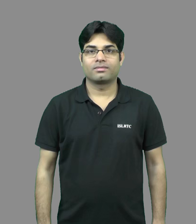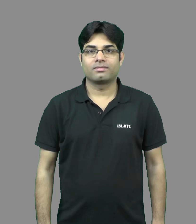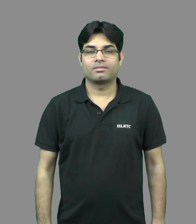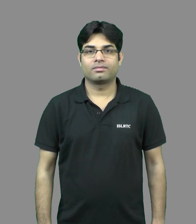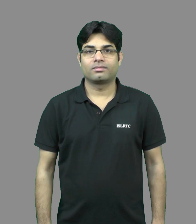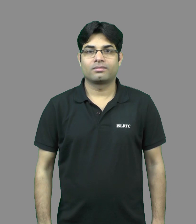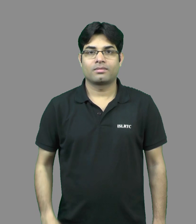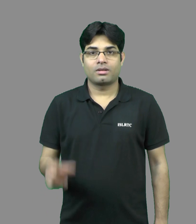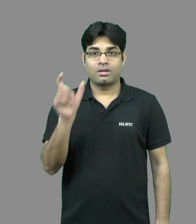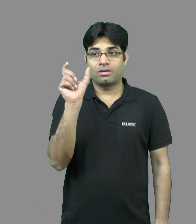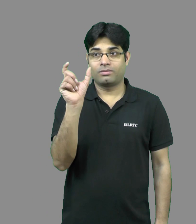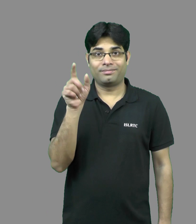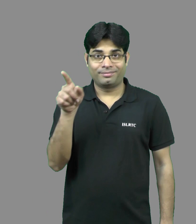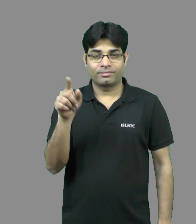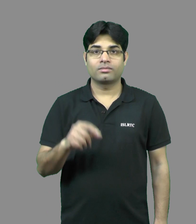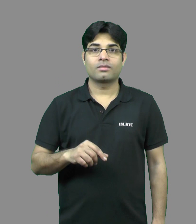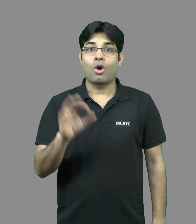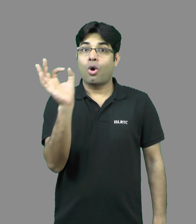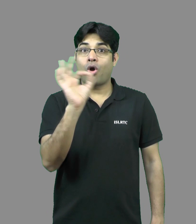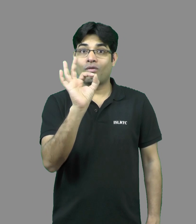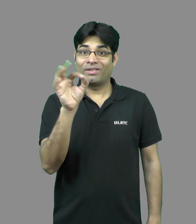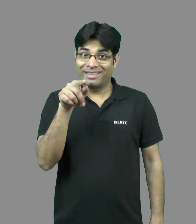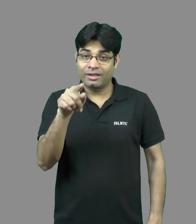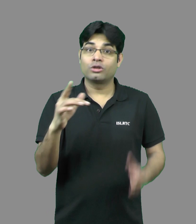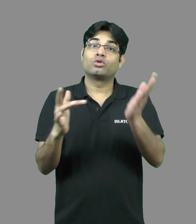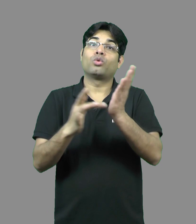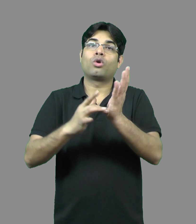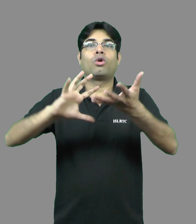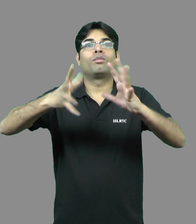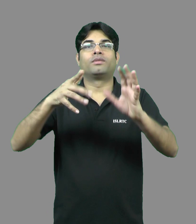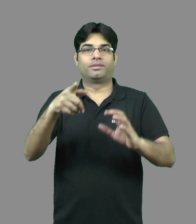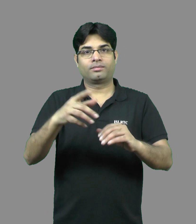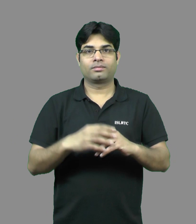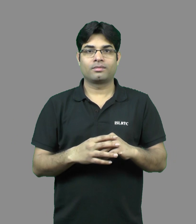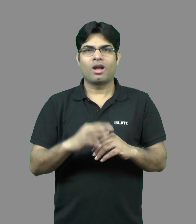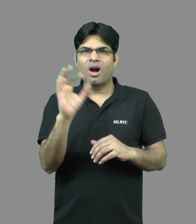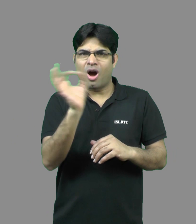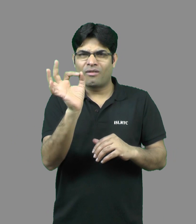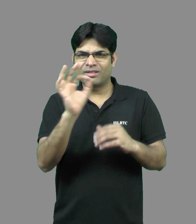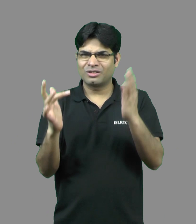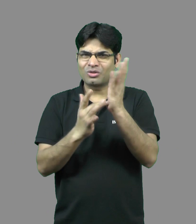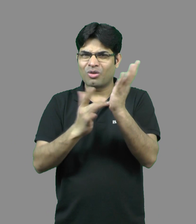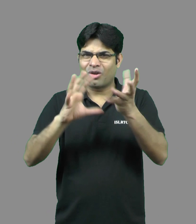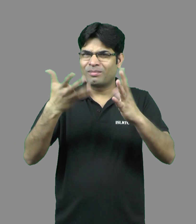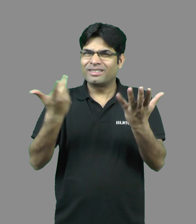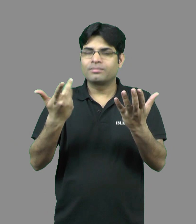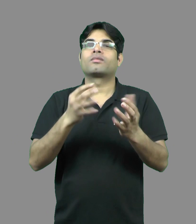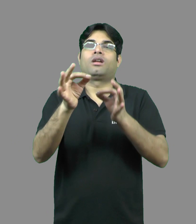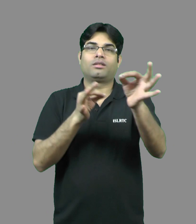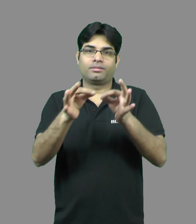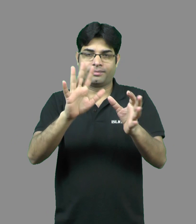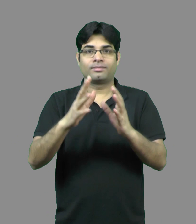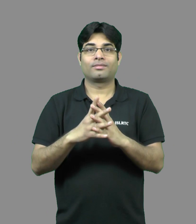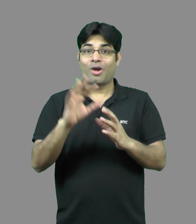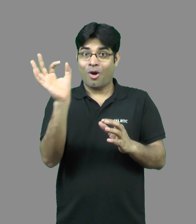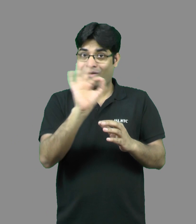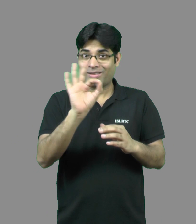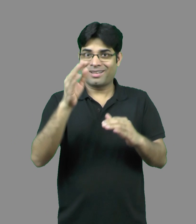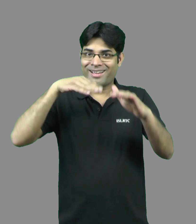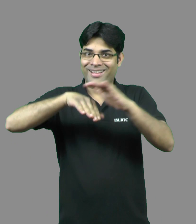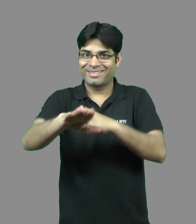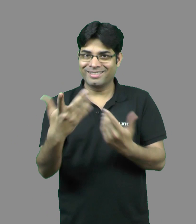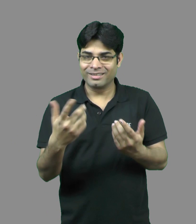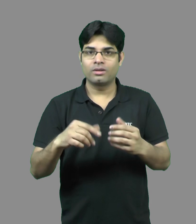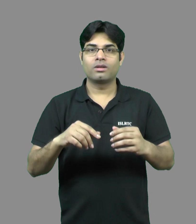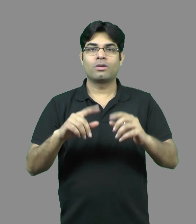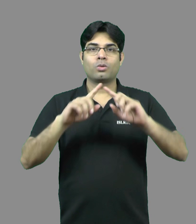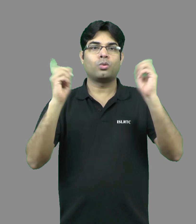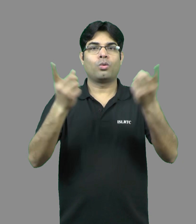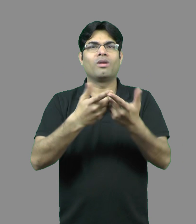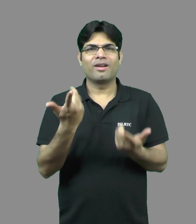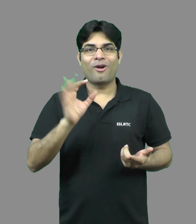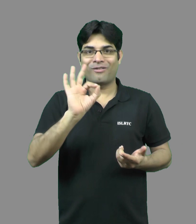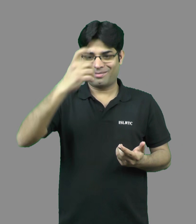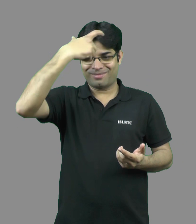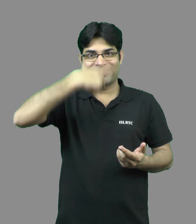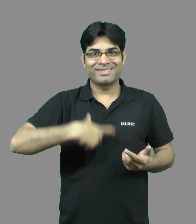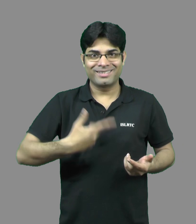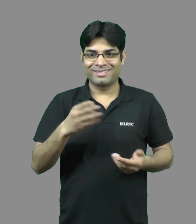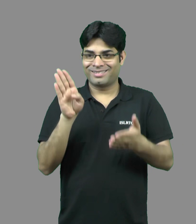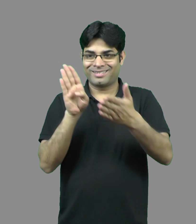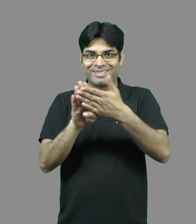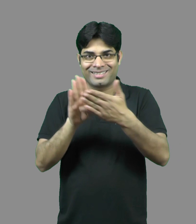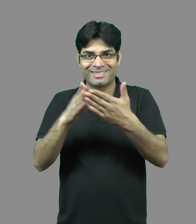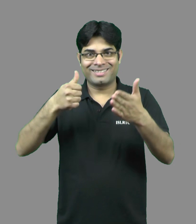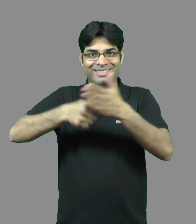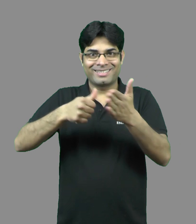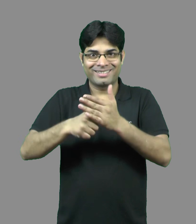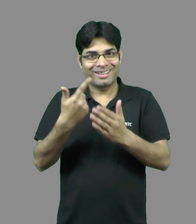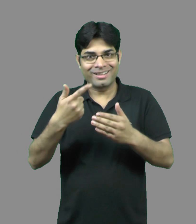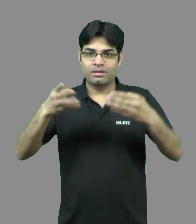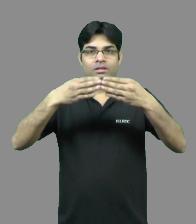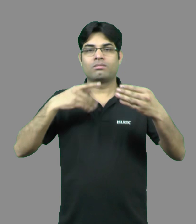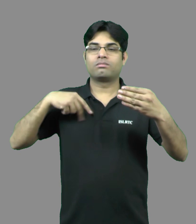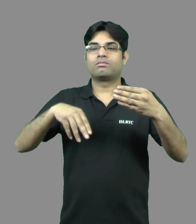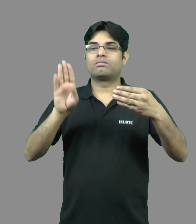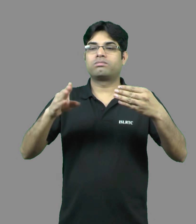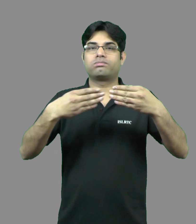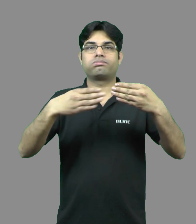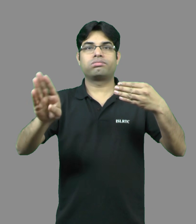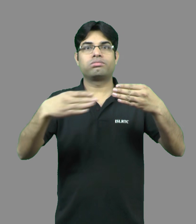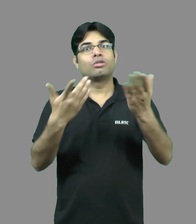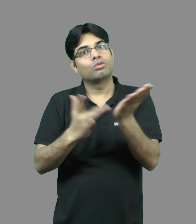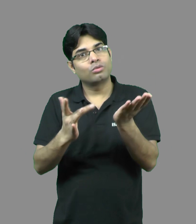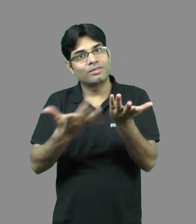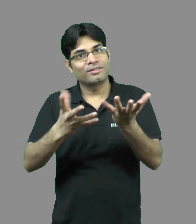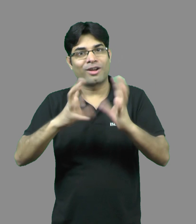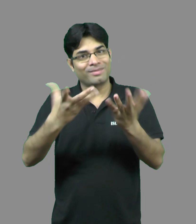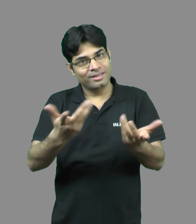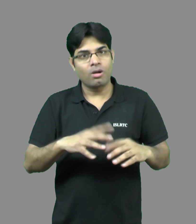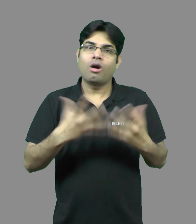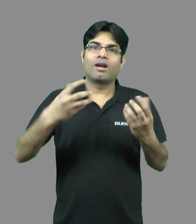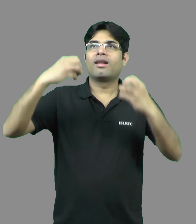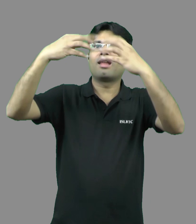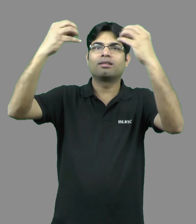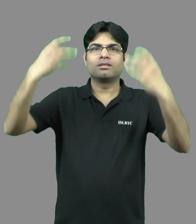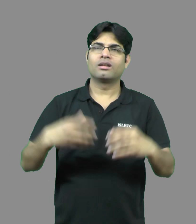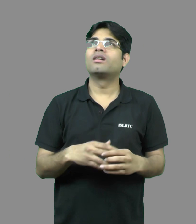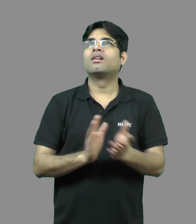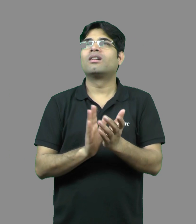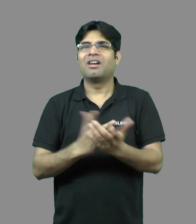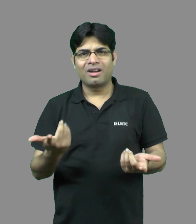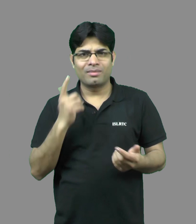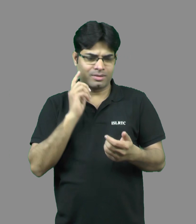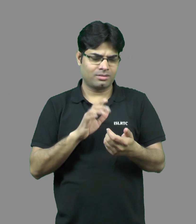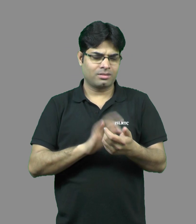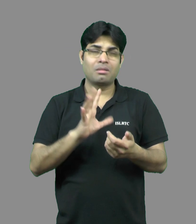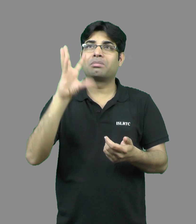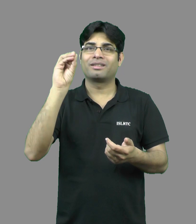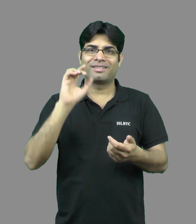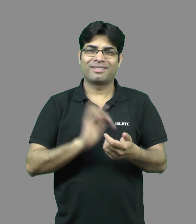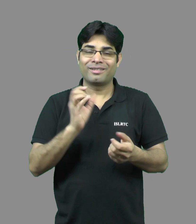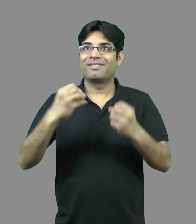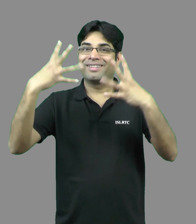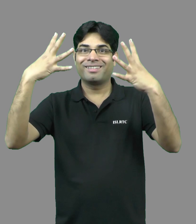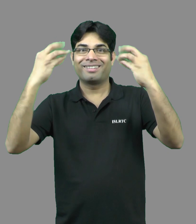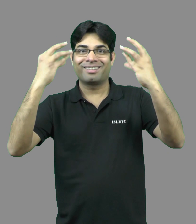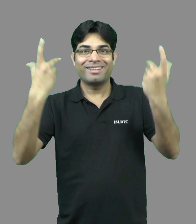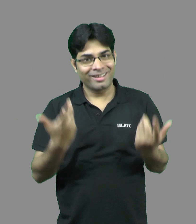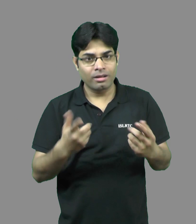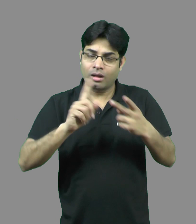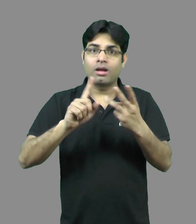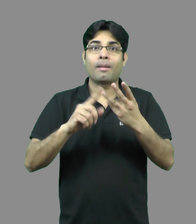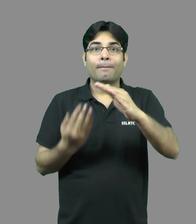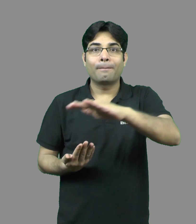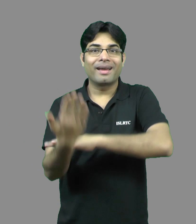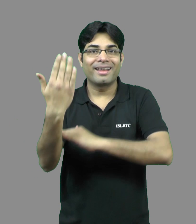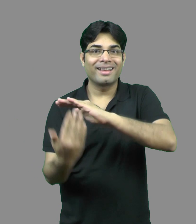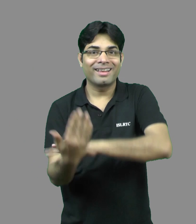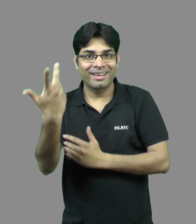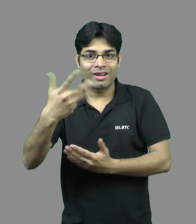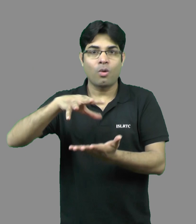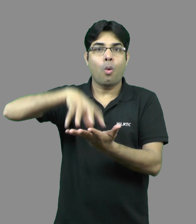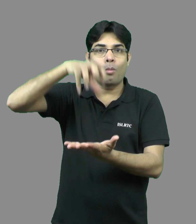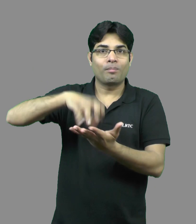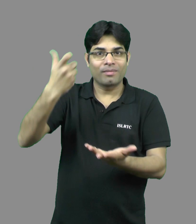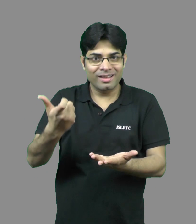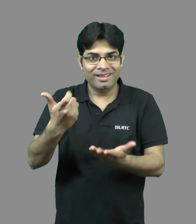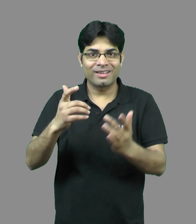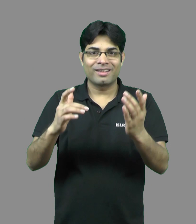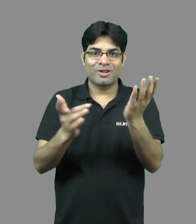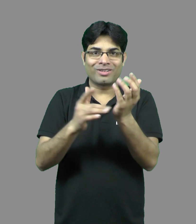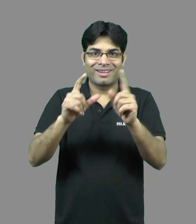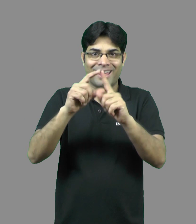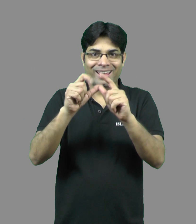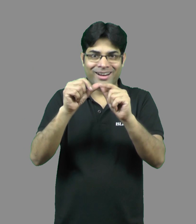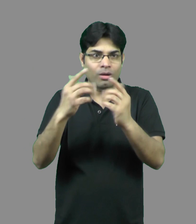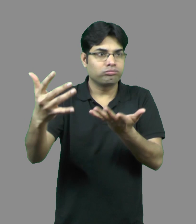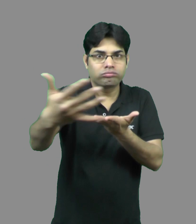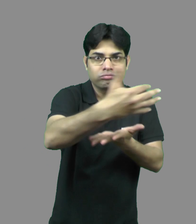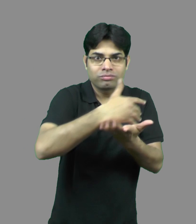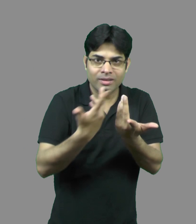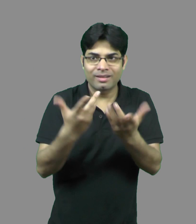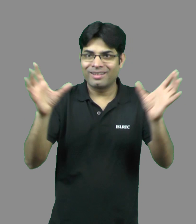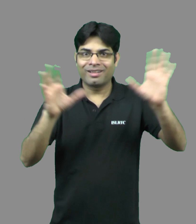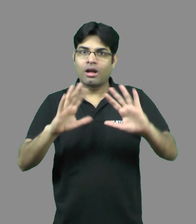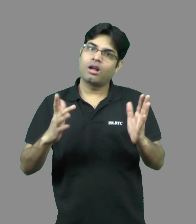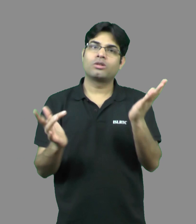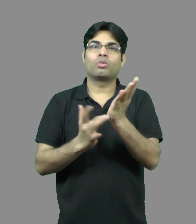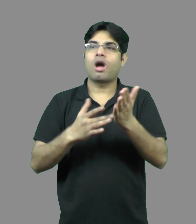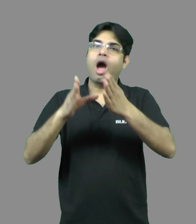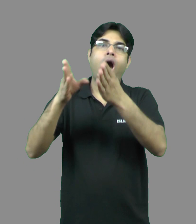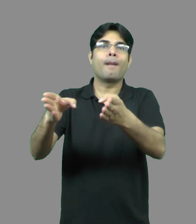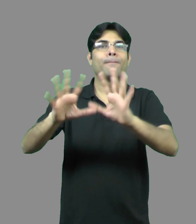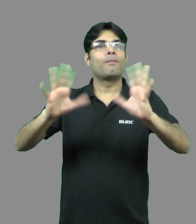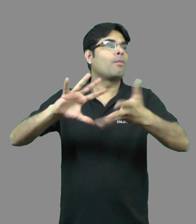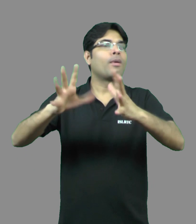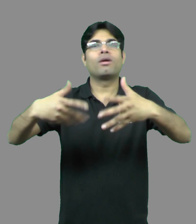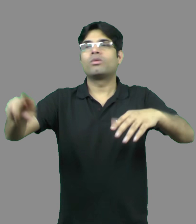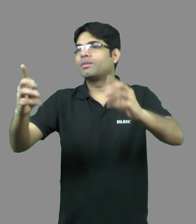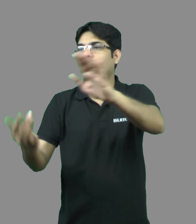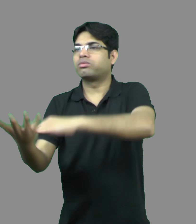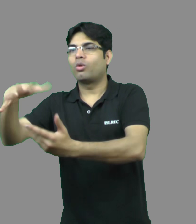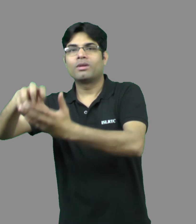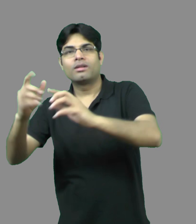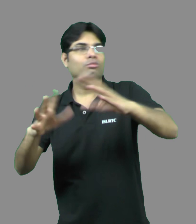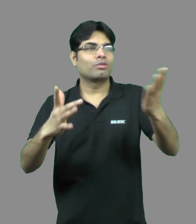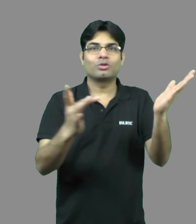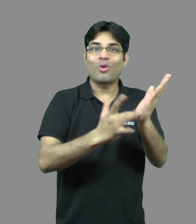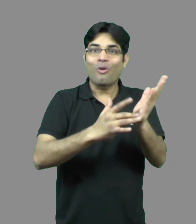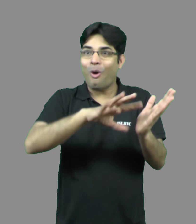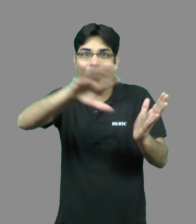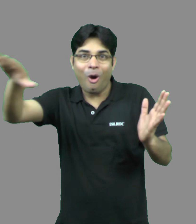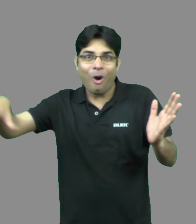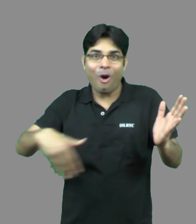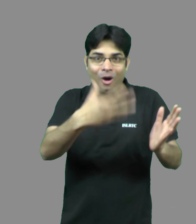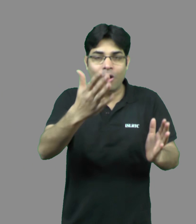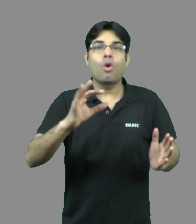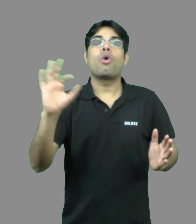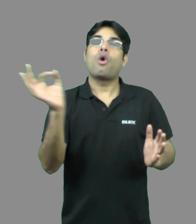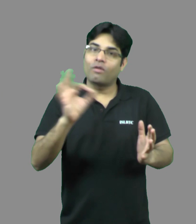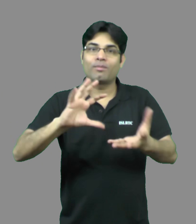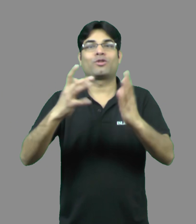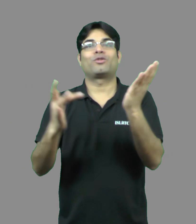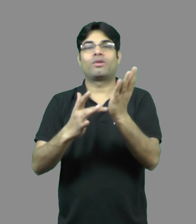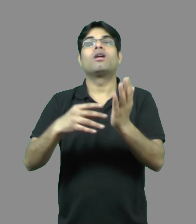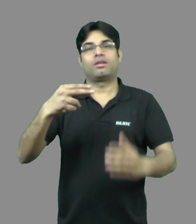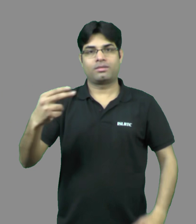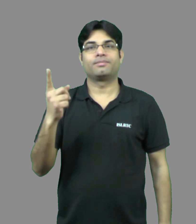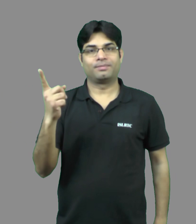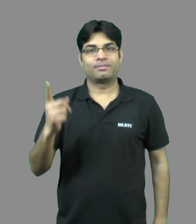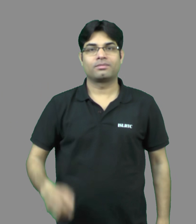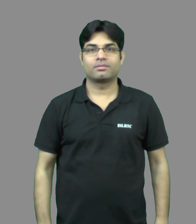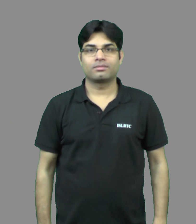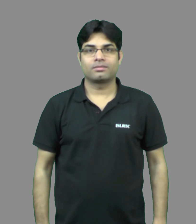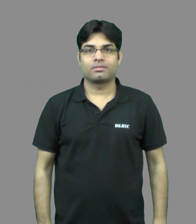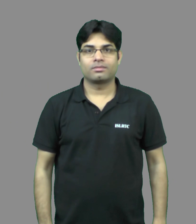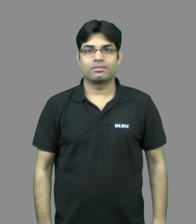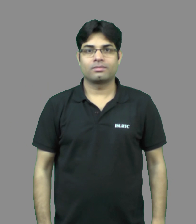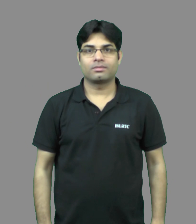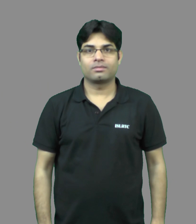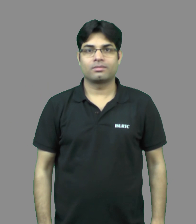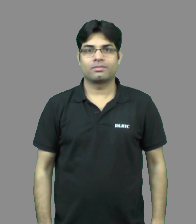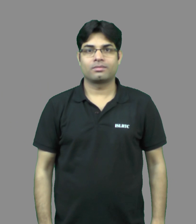Office Automation